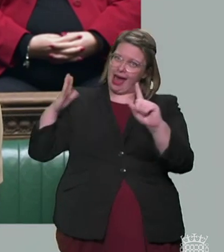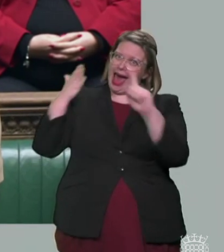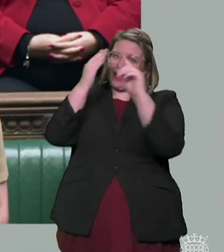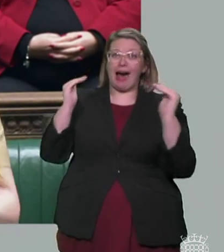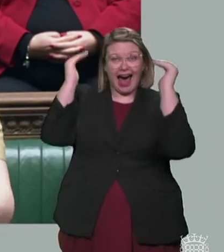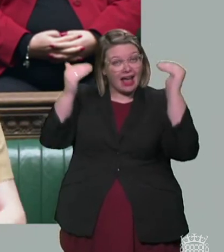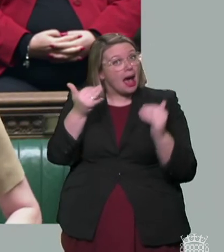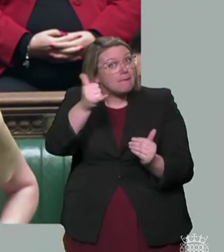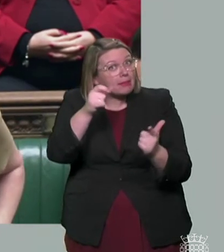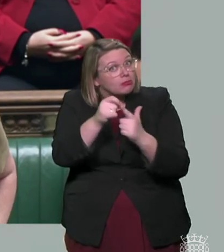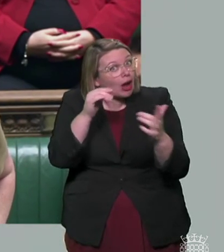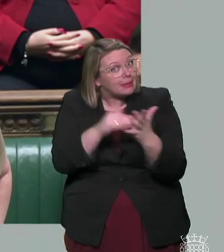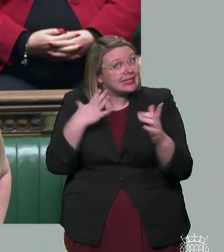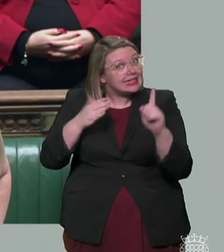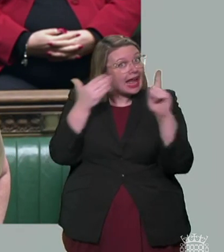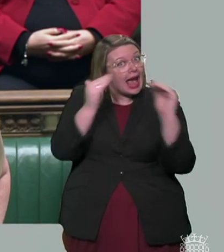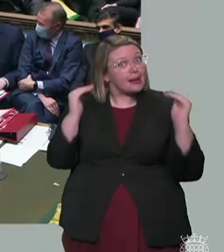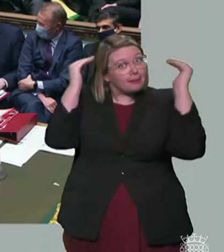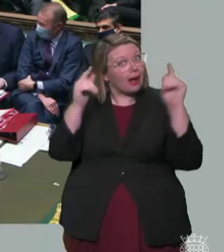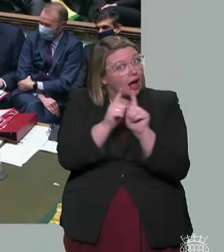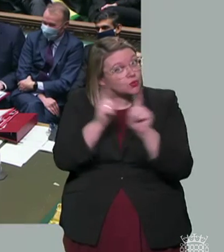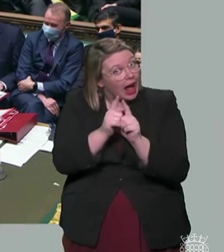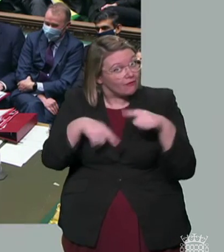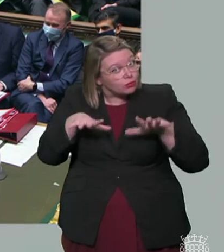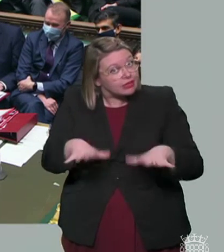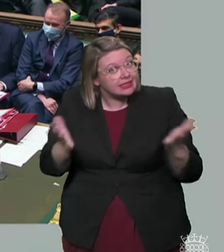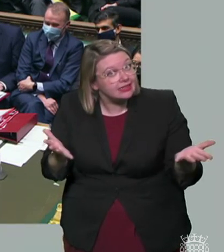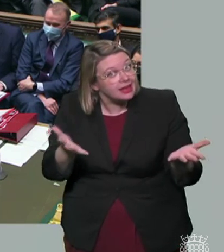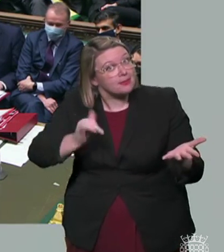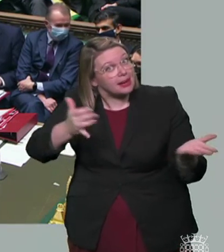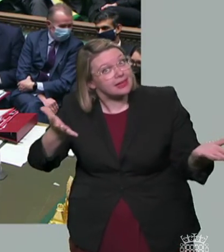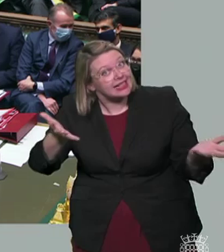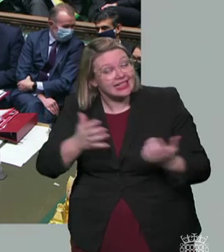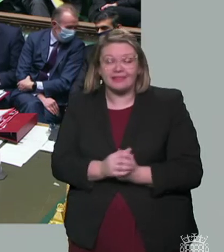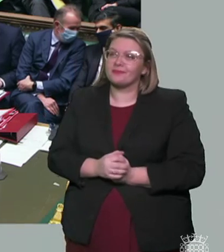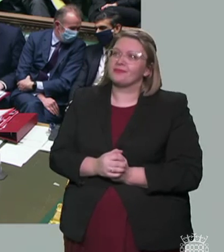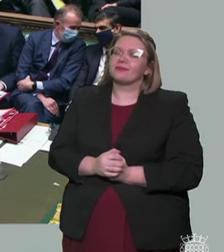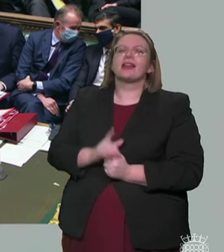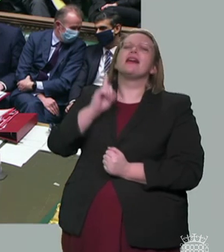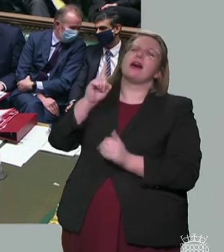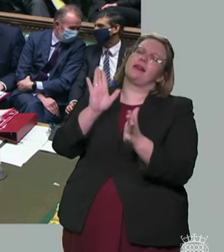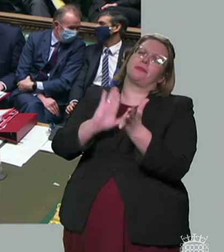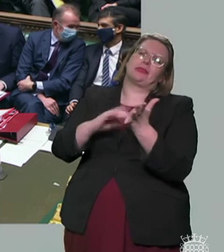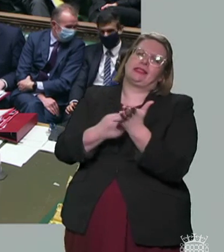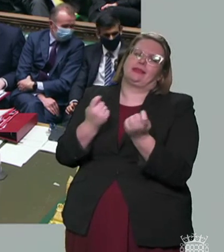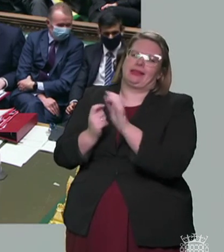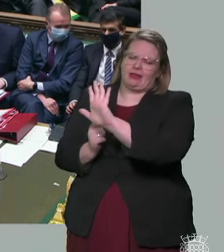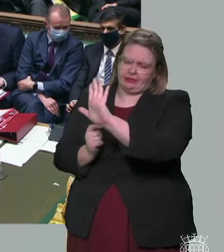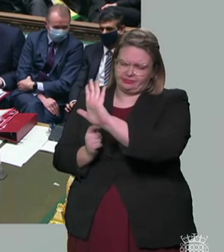Perhaps the Prime Minister needs to be more aspirational for this country.